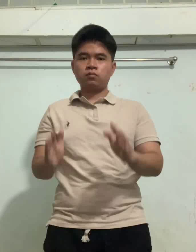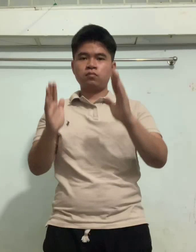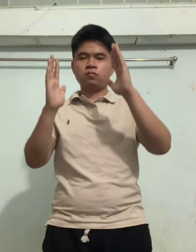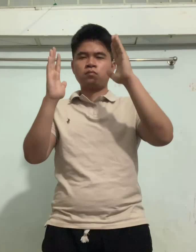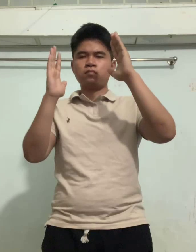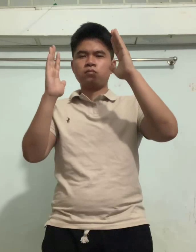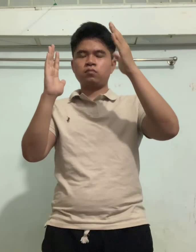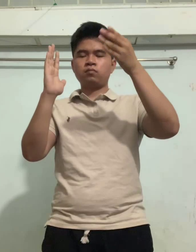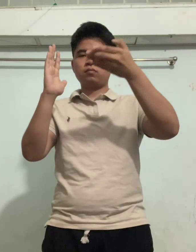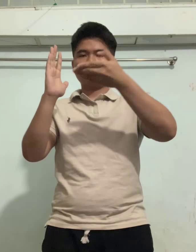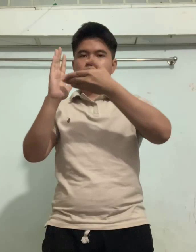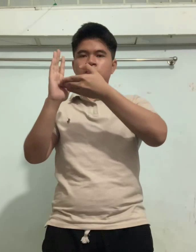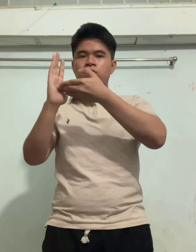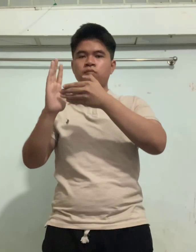gioi thieu